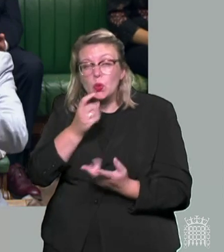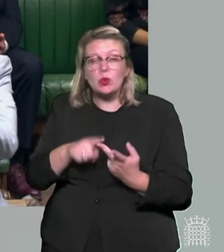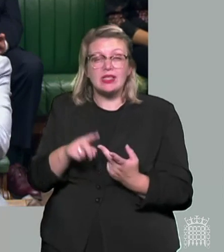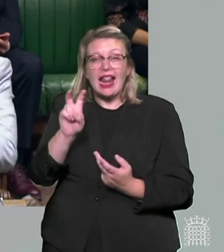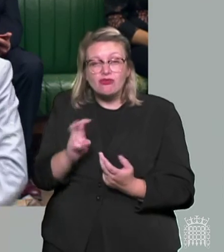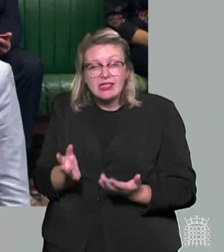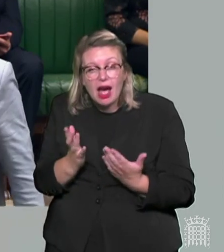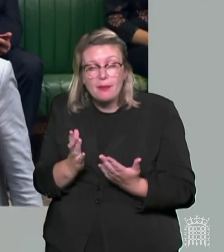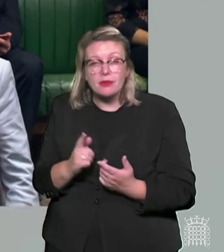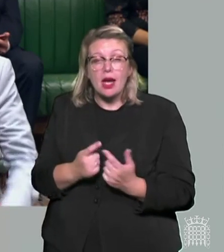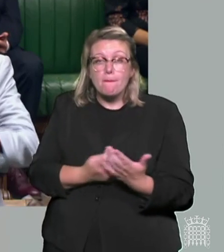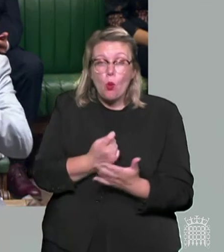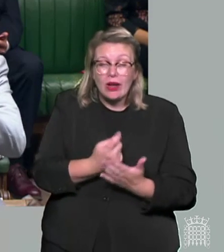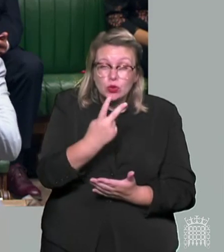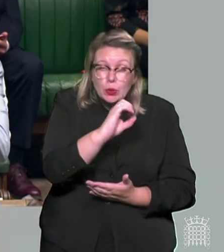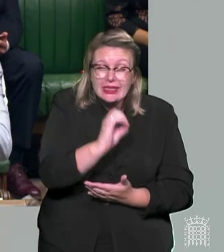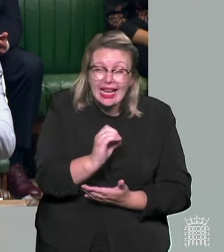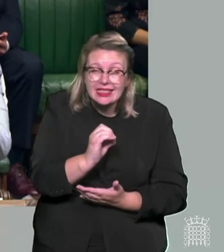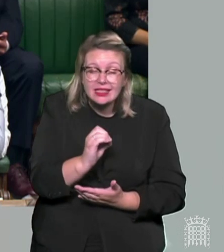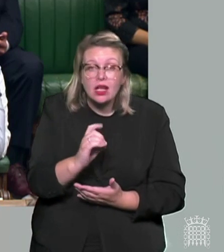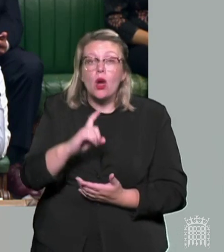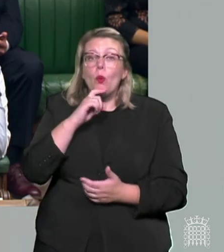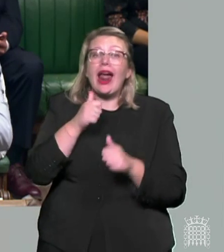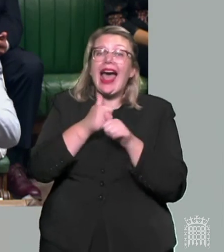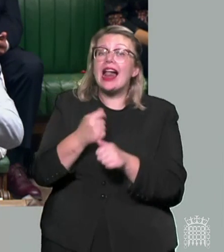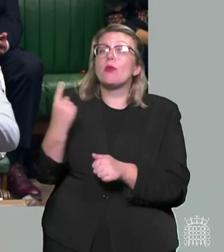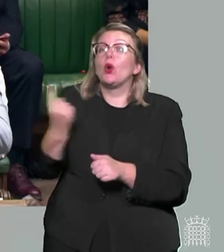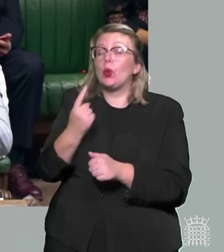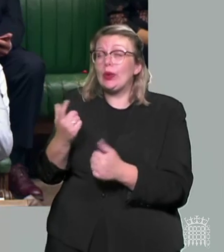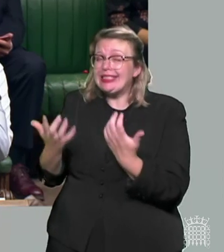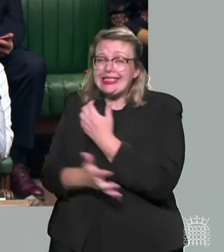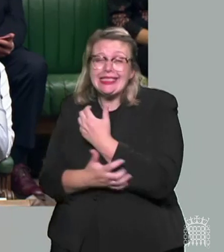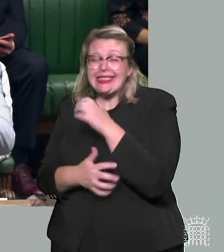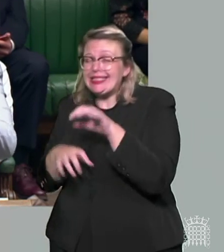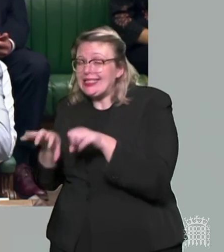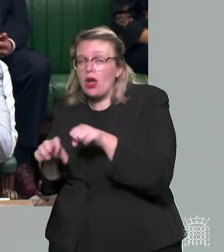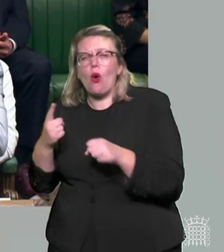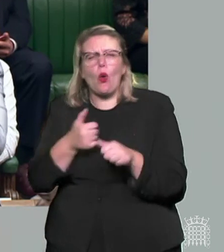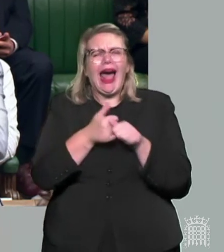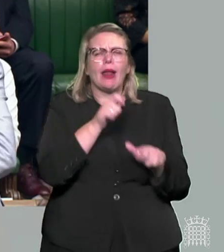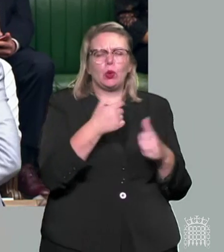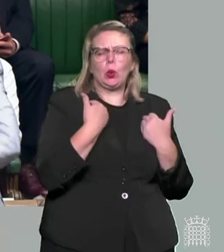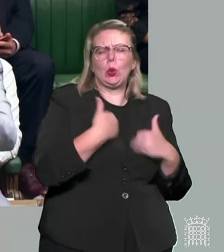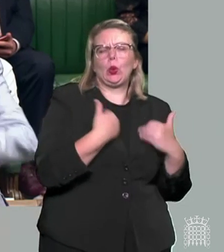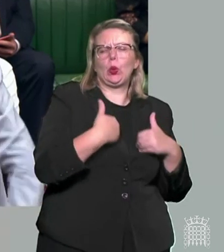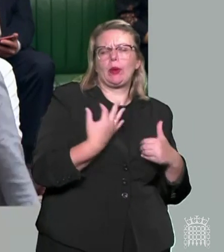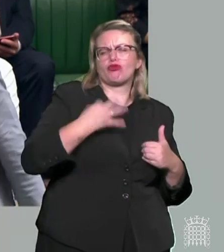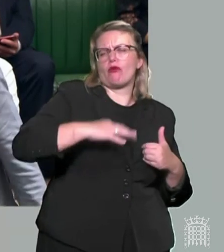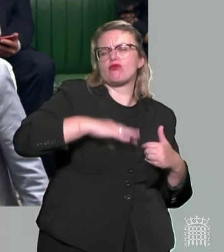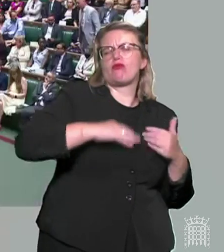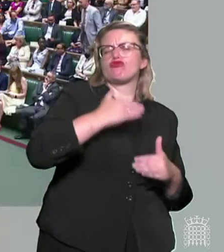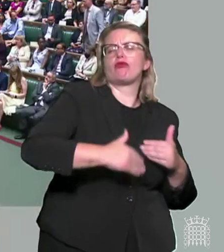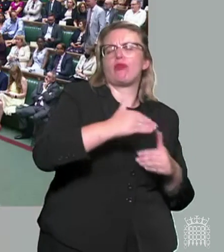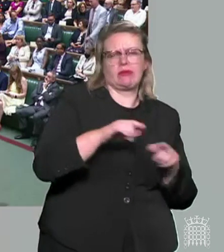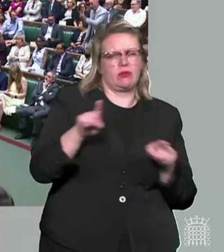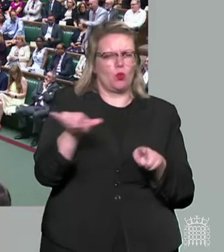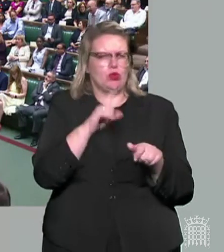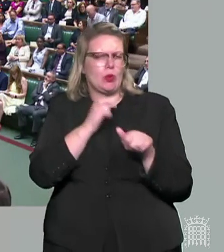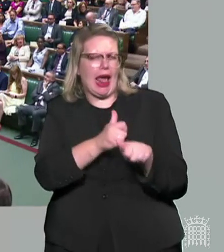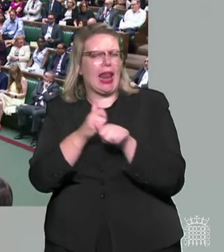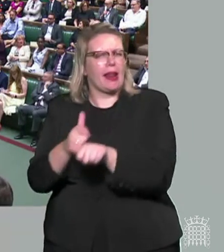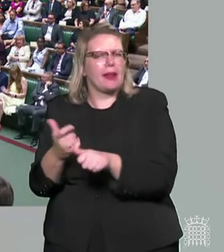Will the Prime Minister help those people in need, or will he help the City people—his friends—who are making all this money out of the cost of living crisis?